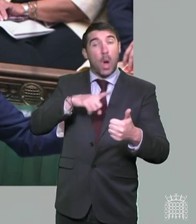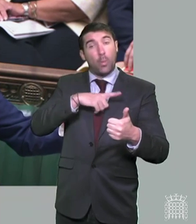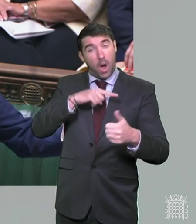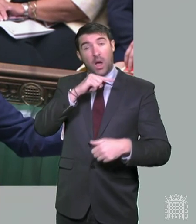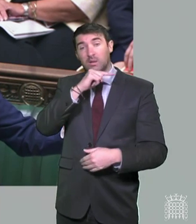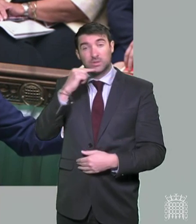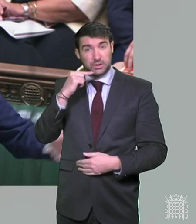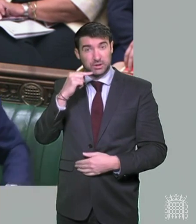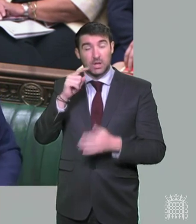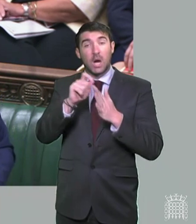We are facing—